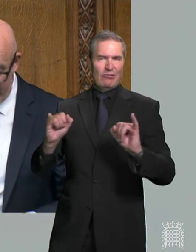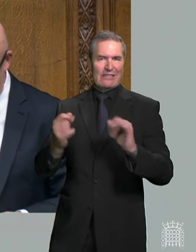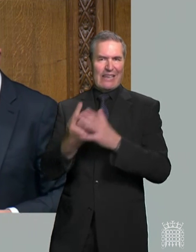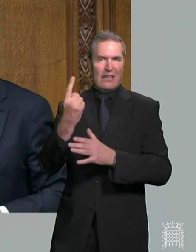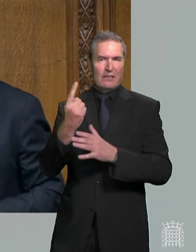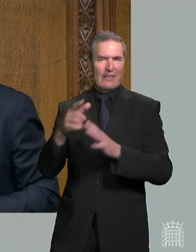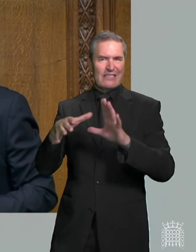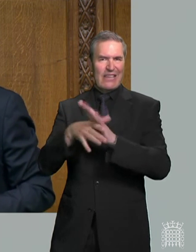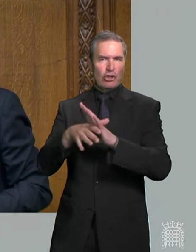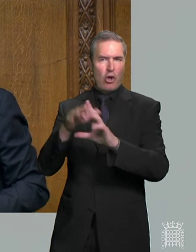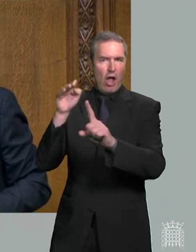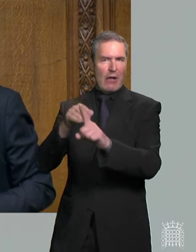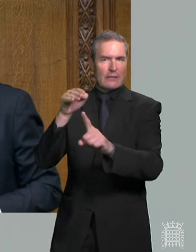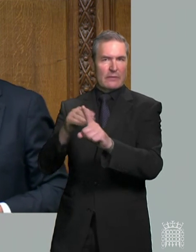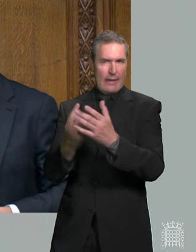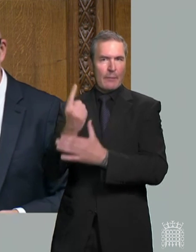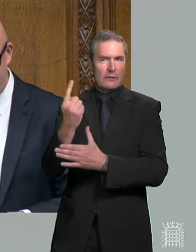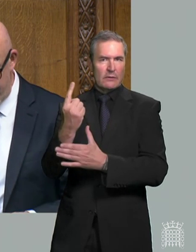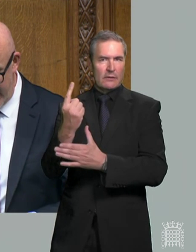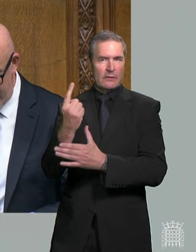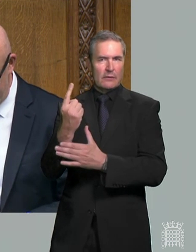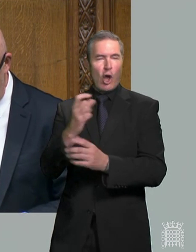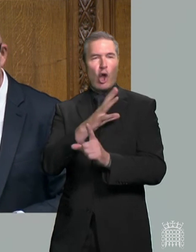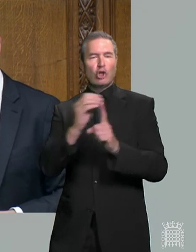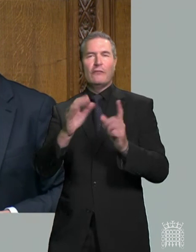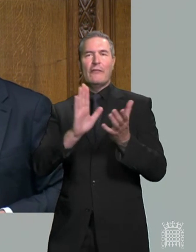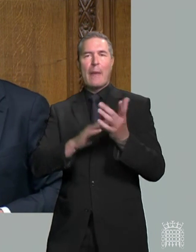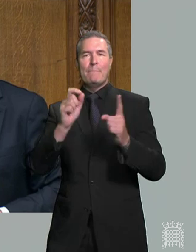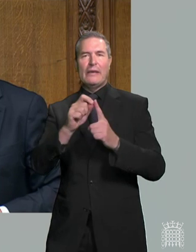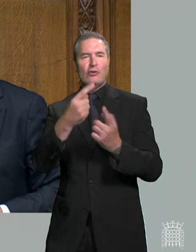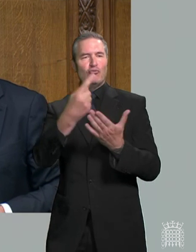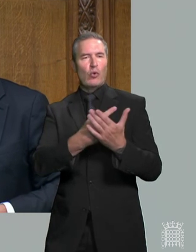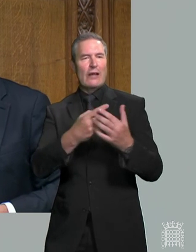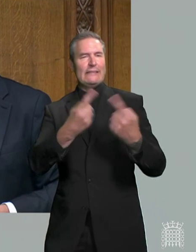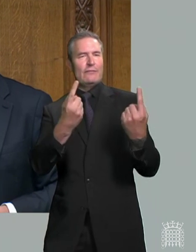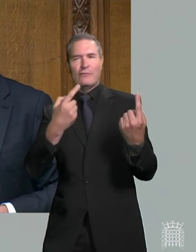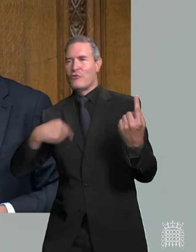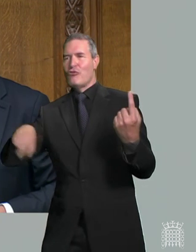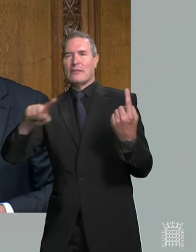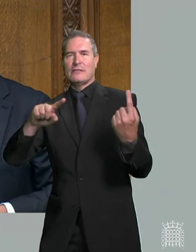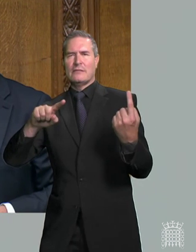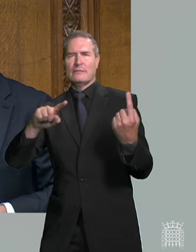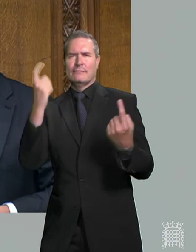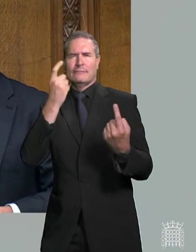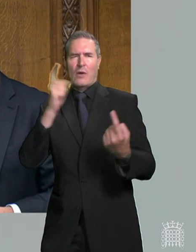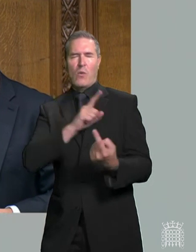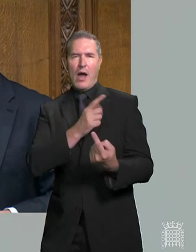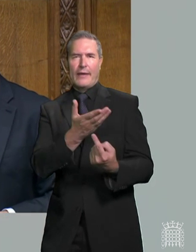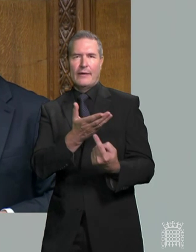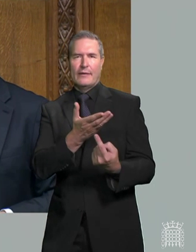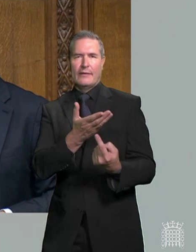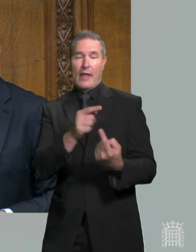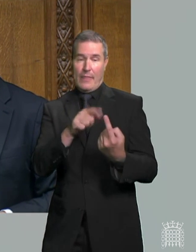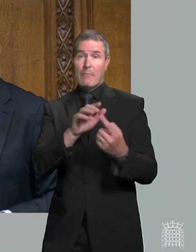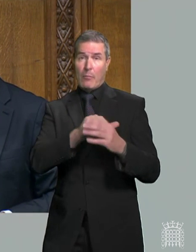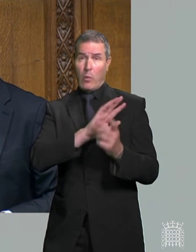The public do not understand why there should be one rule for Conservative MPs and another for the rest of us.